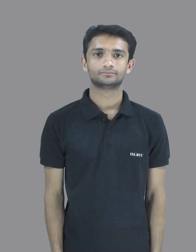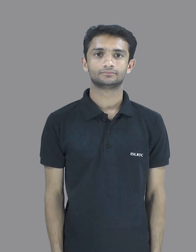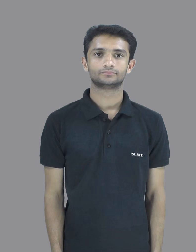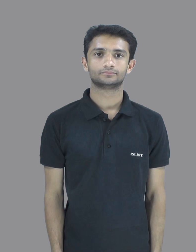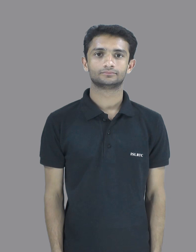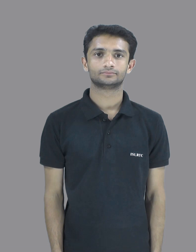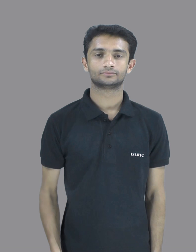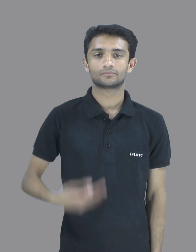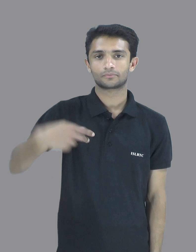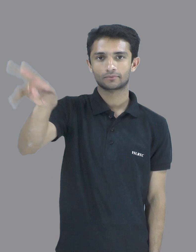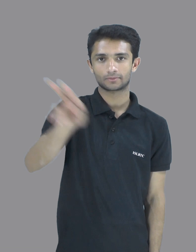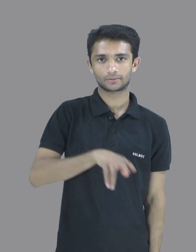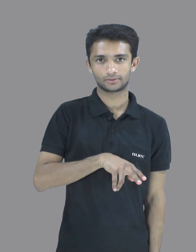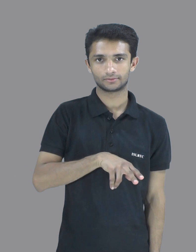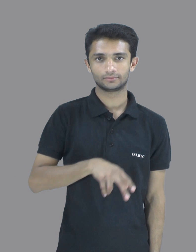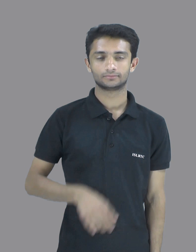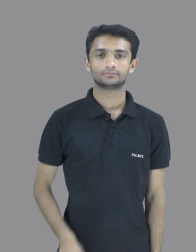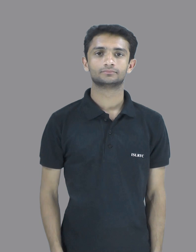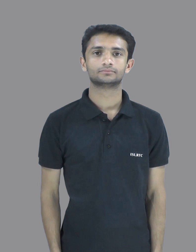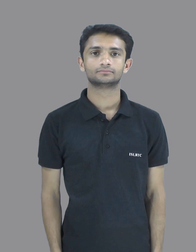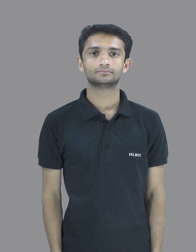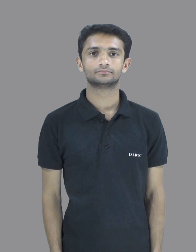Come Back Return